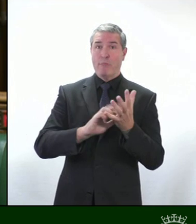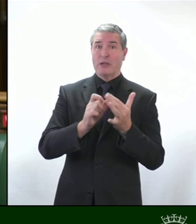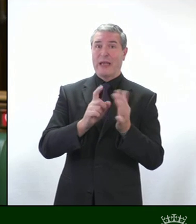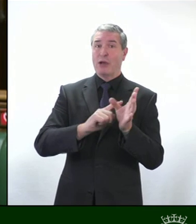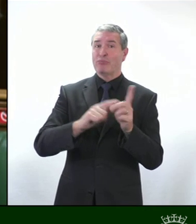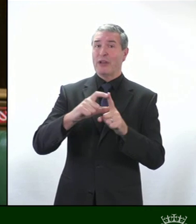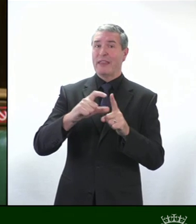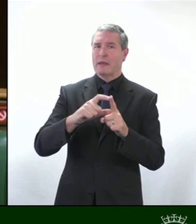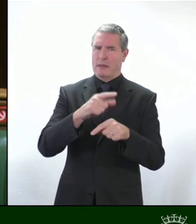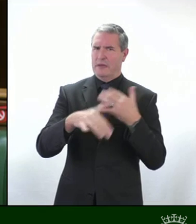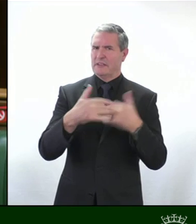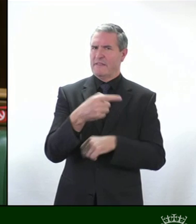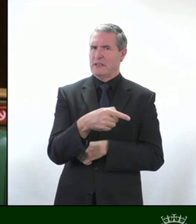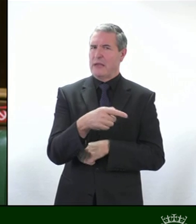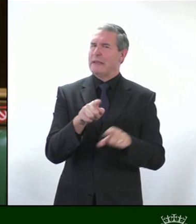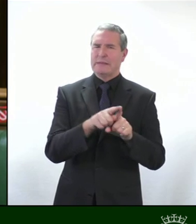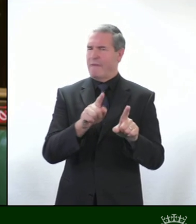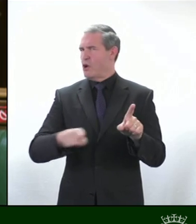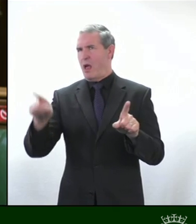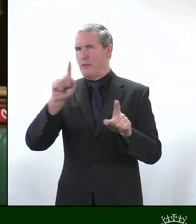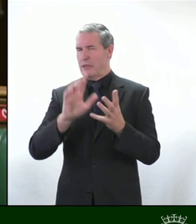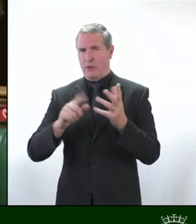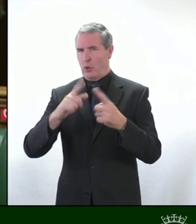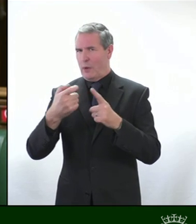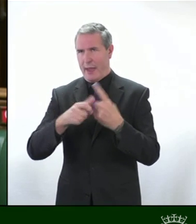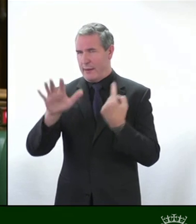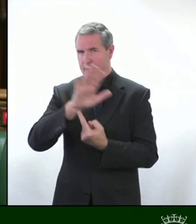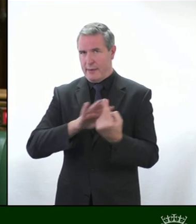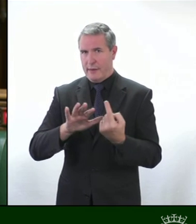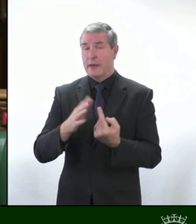Sadly, that is a familiar scenario for families up and down the country.